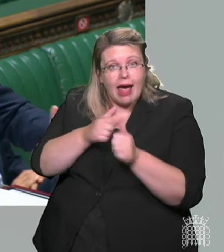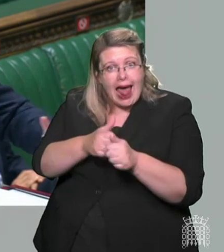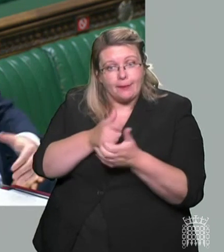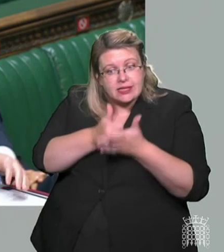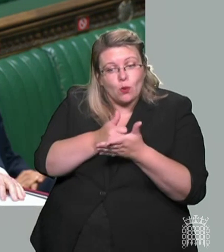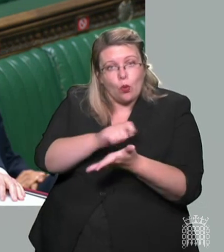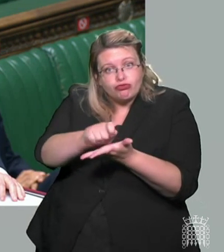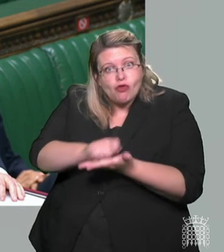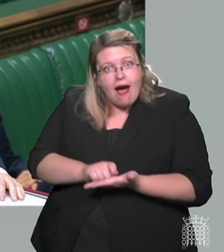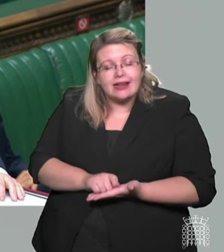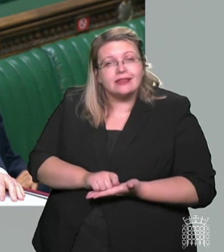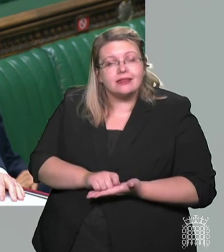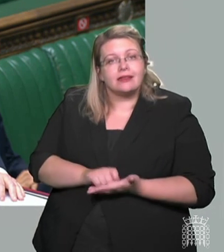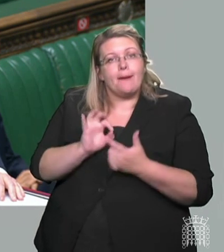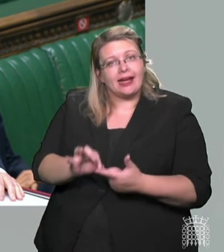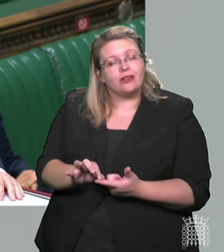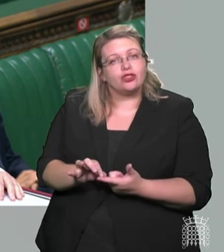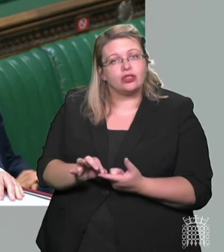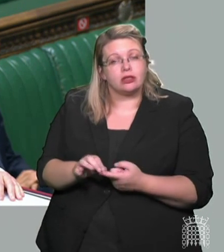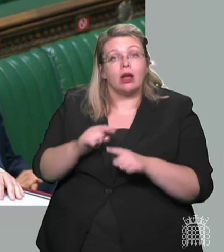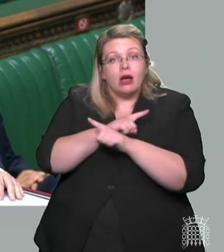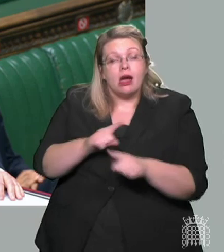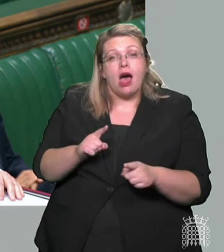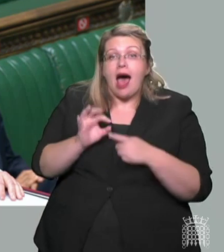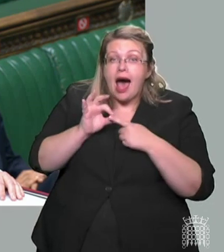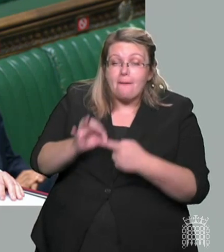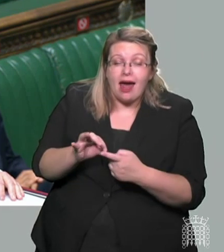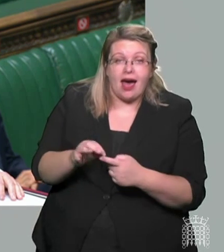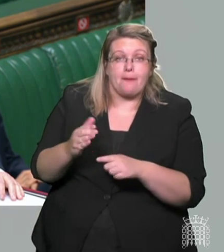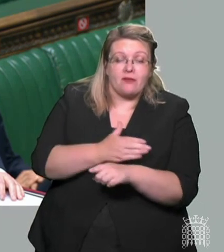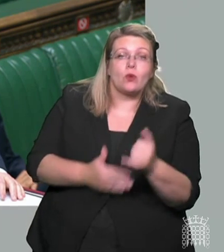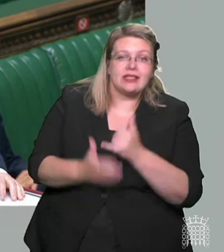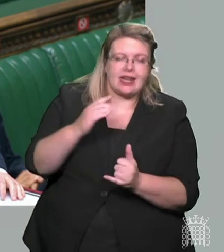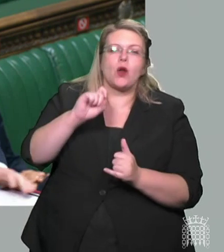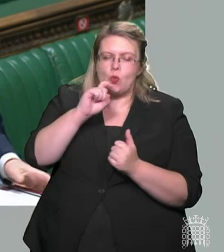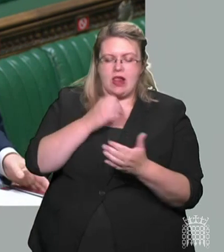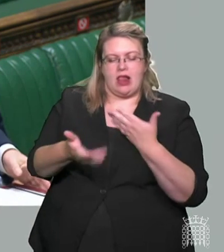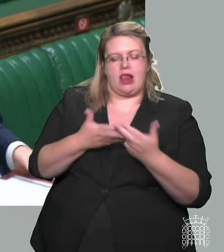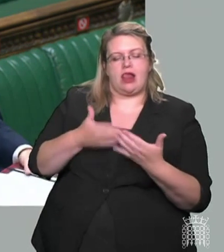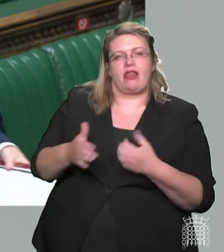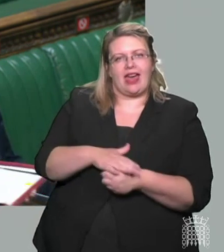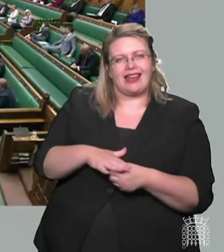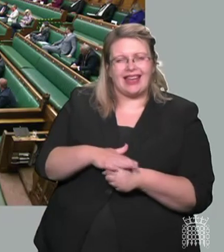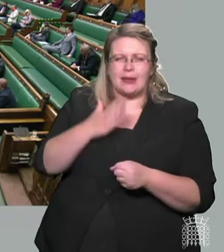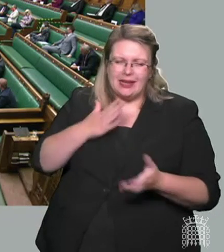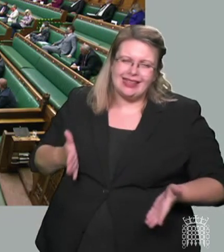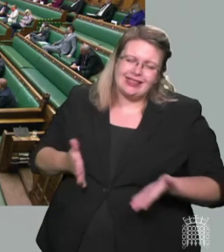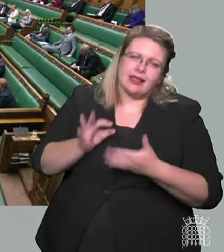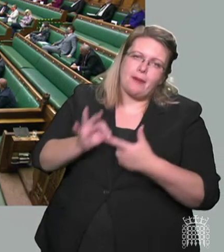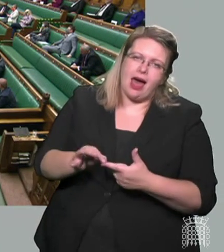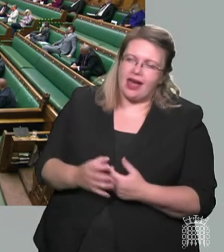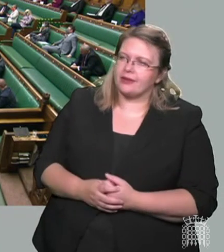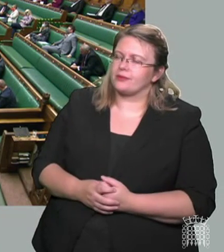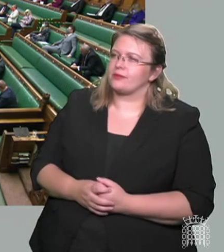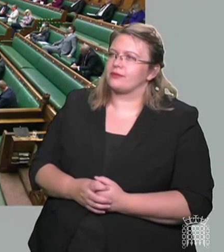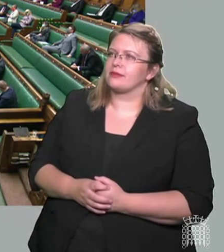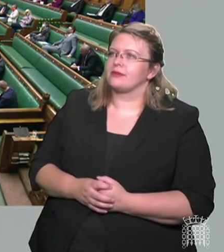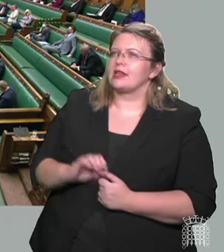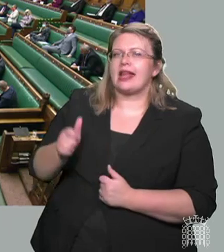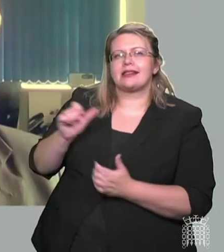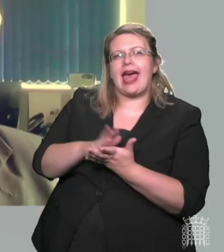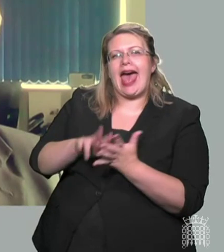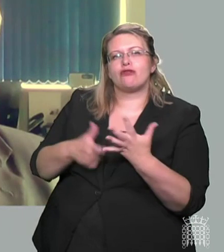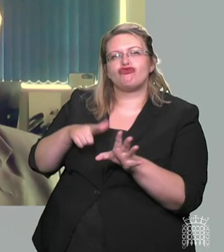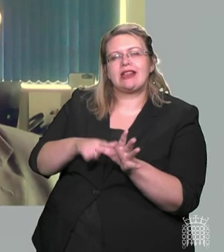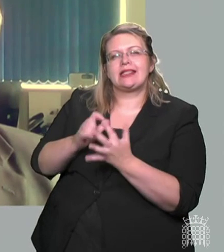Anybody applying within the deadline will of course have their case dealt with, and I urge them to get on with it.